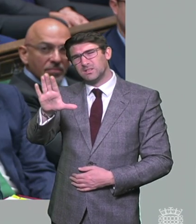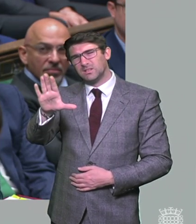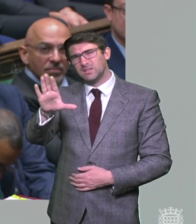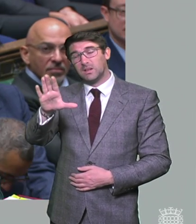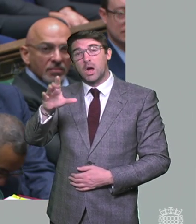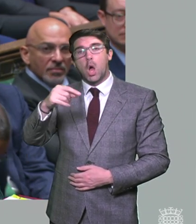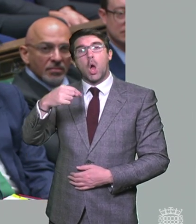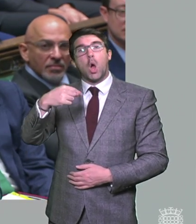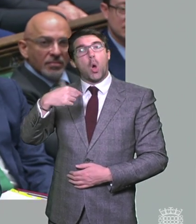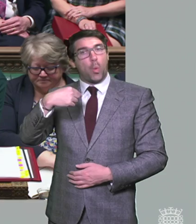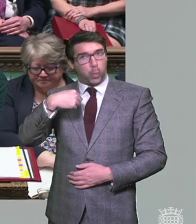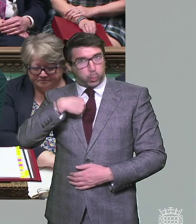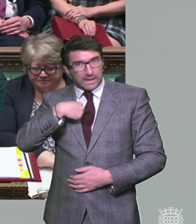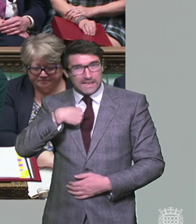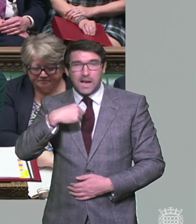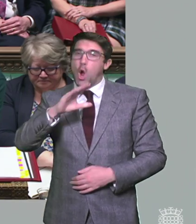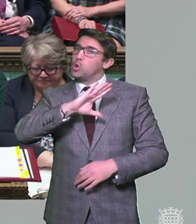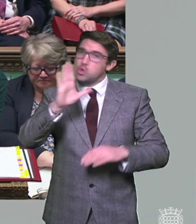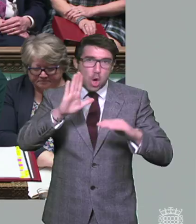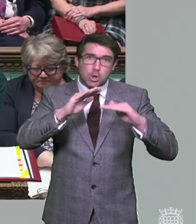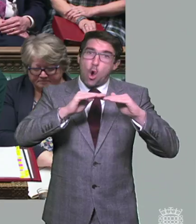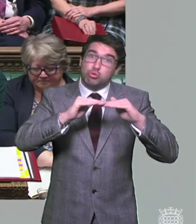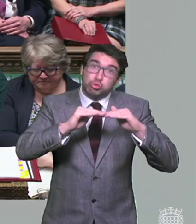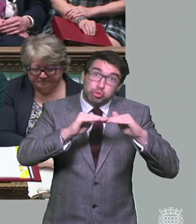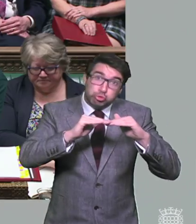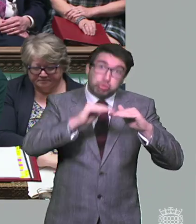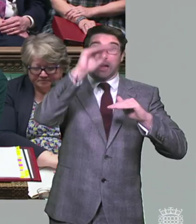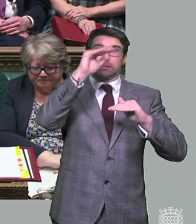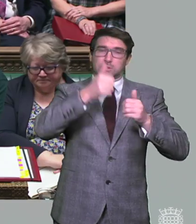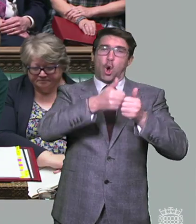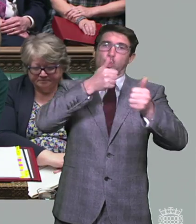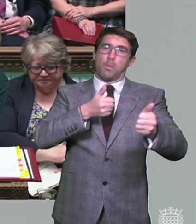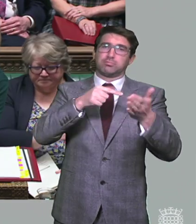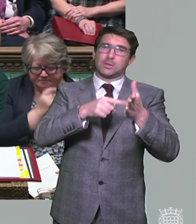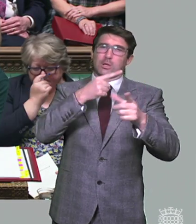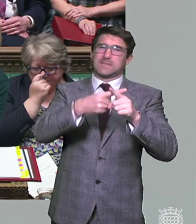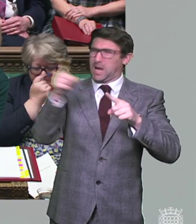It is not a tax cut; we are just not raising corporation tax.